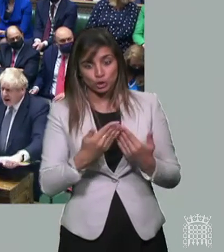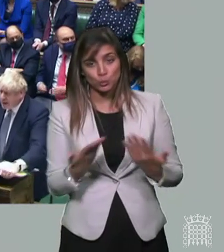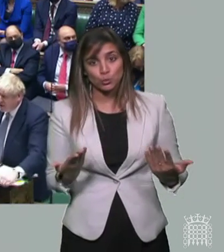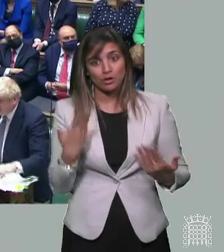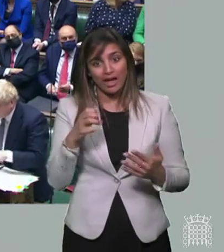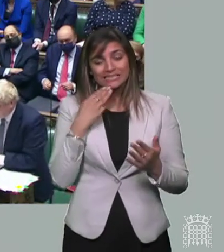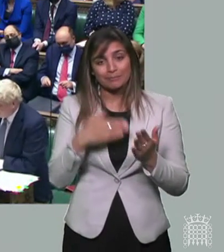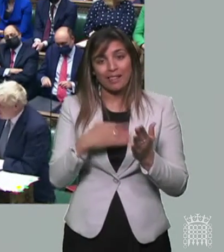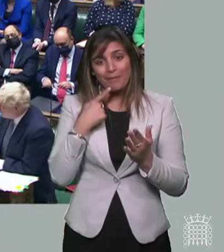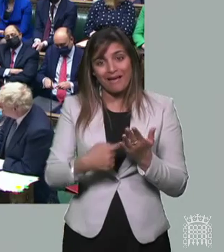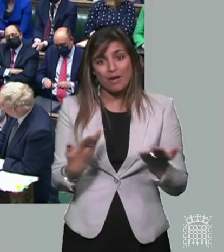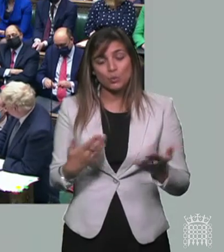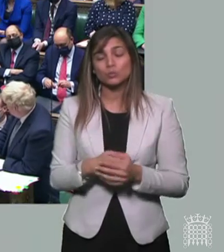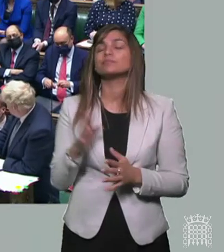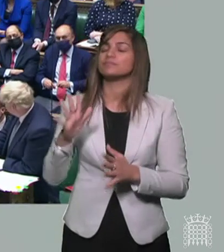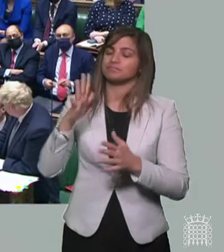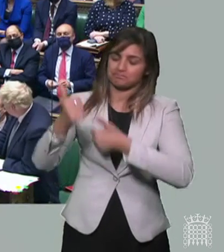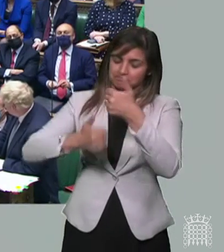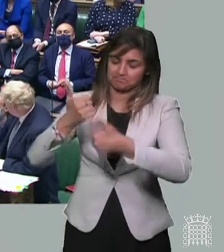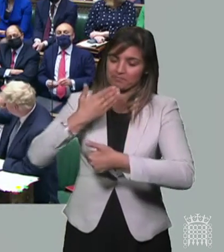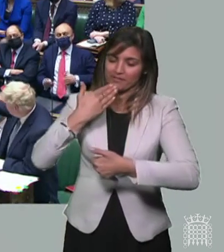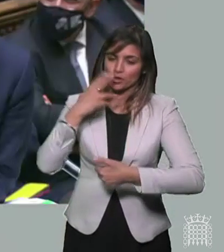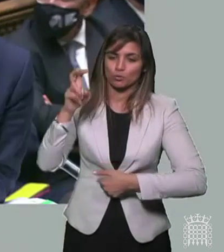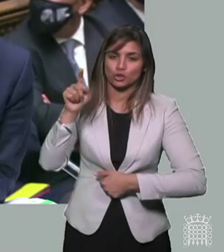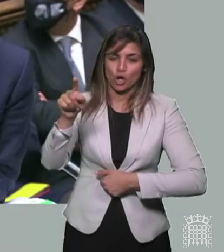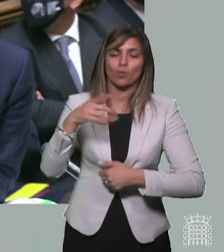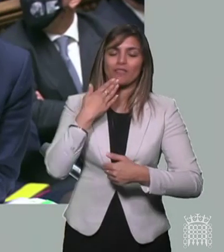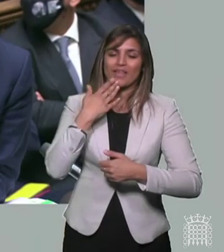I thank my honourable Friend for his fantastic championing of Stoke-on-Trent.